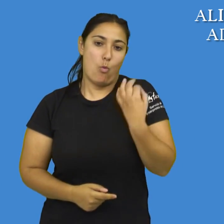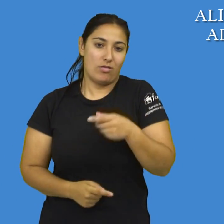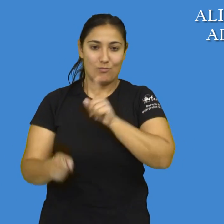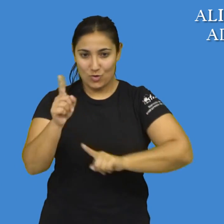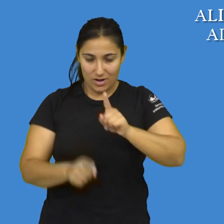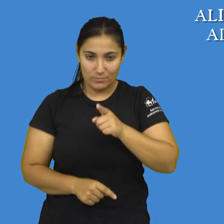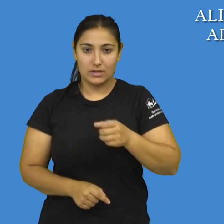problema